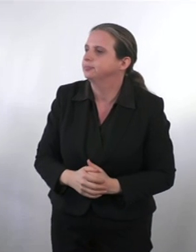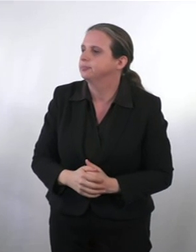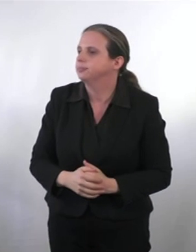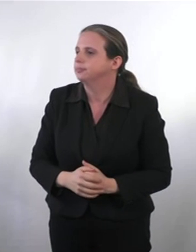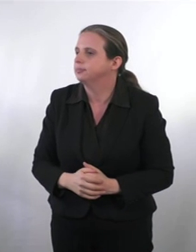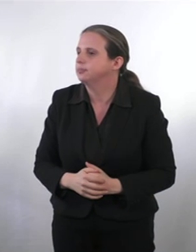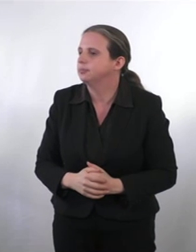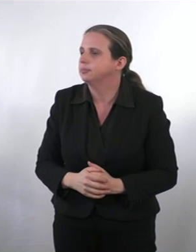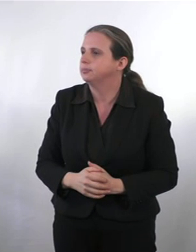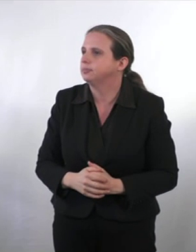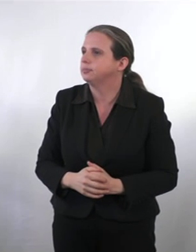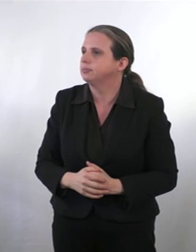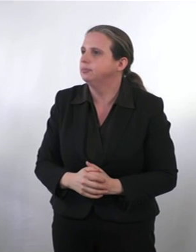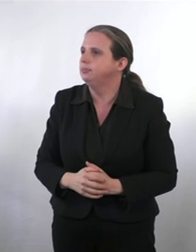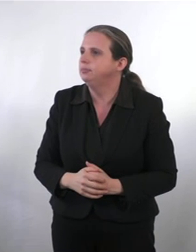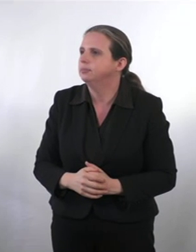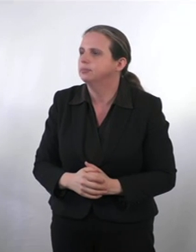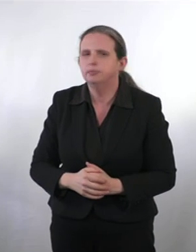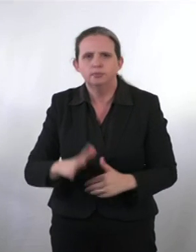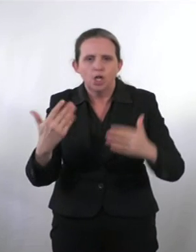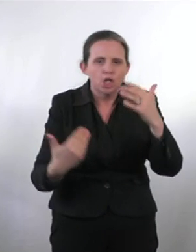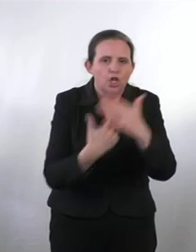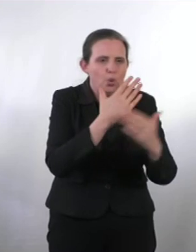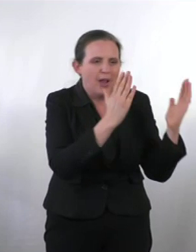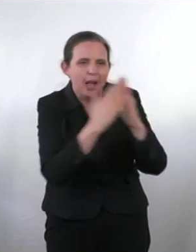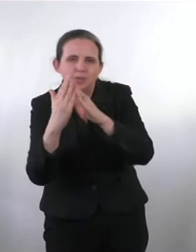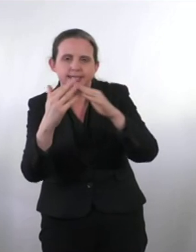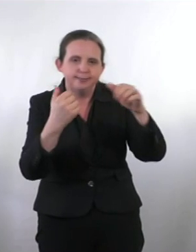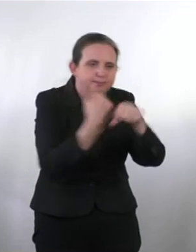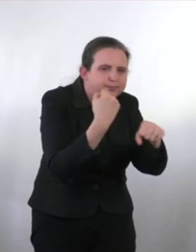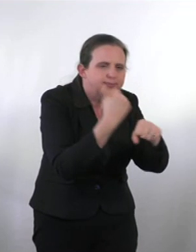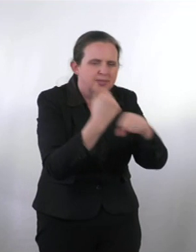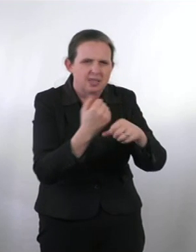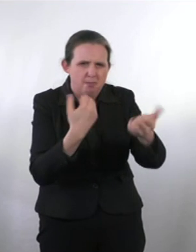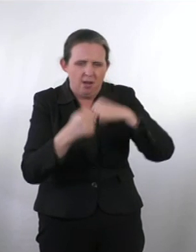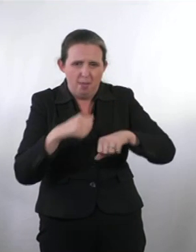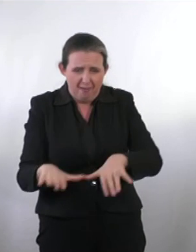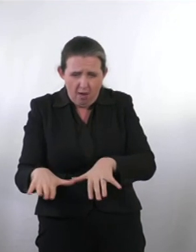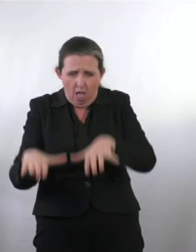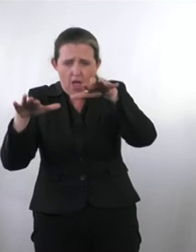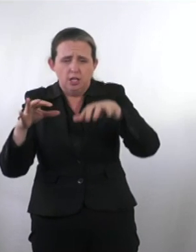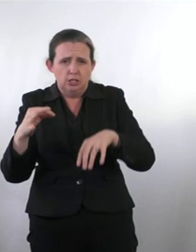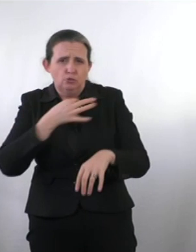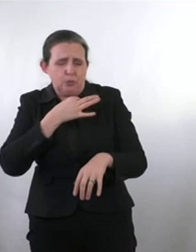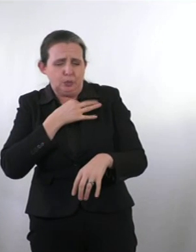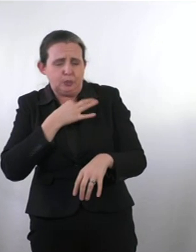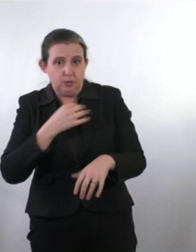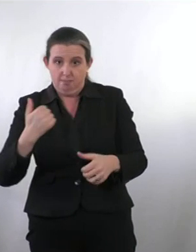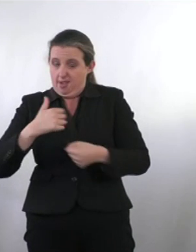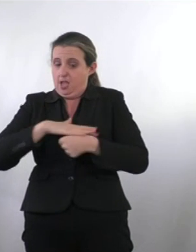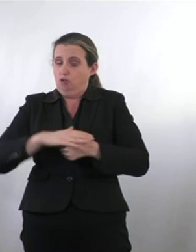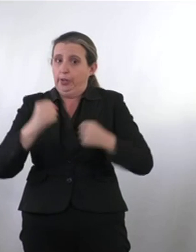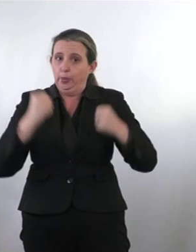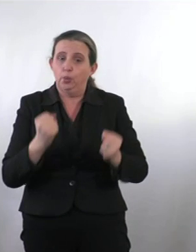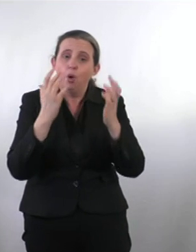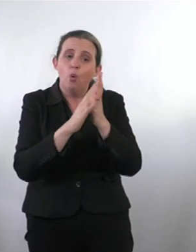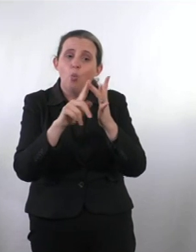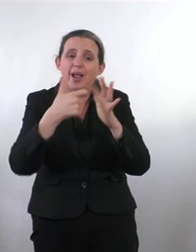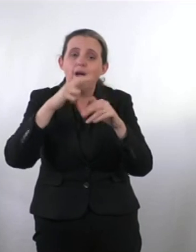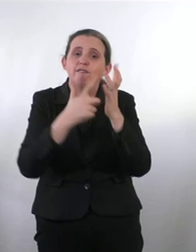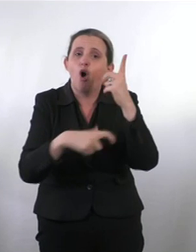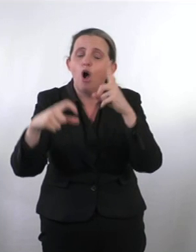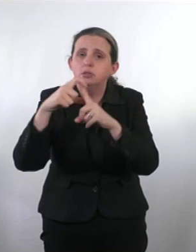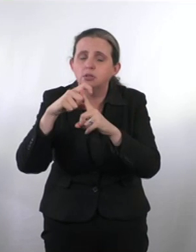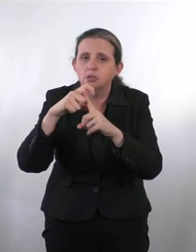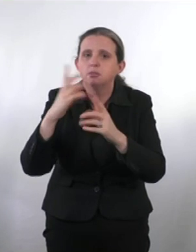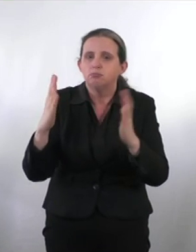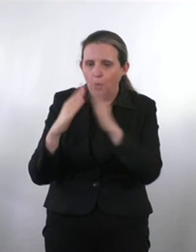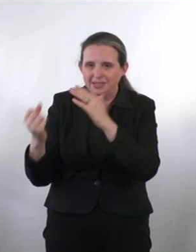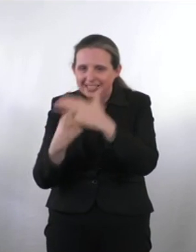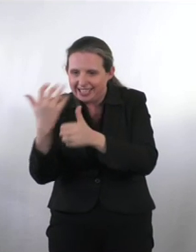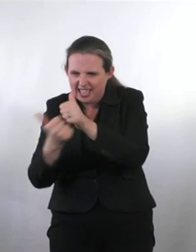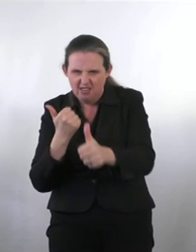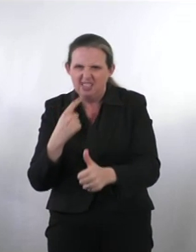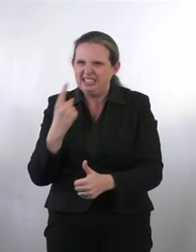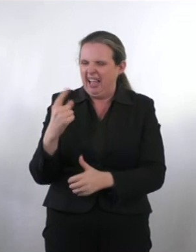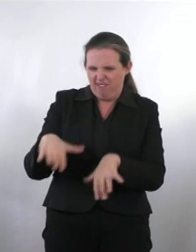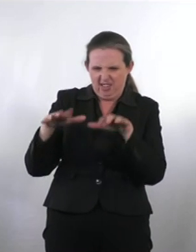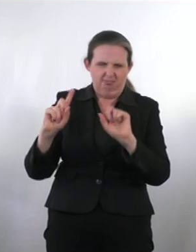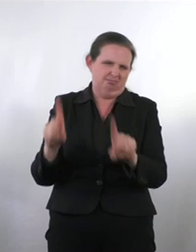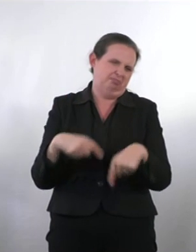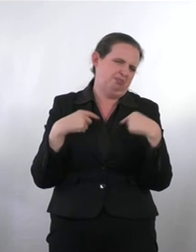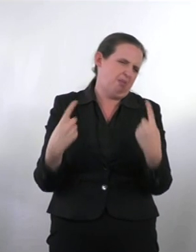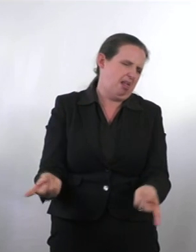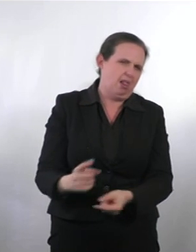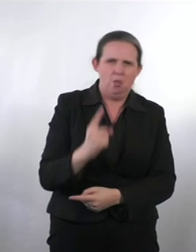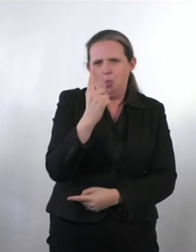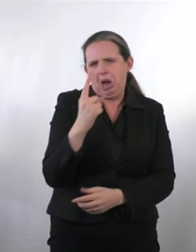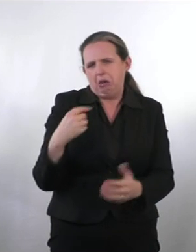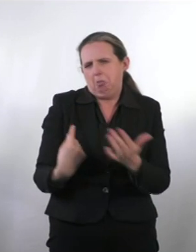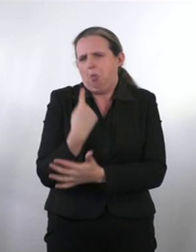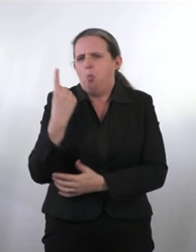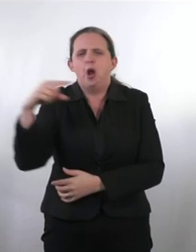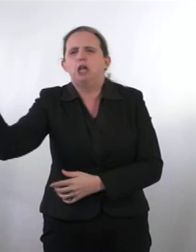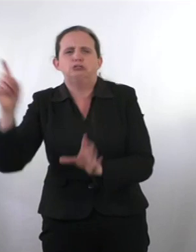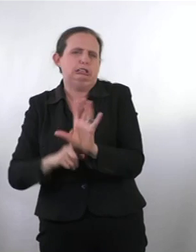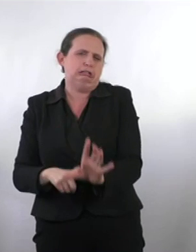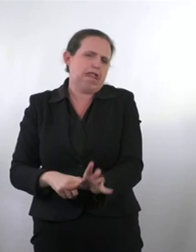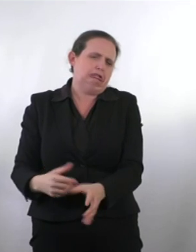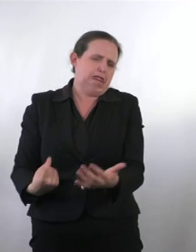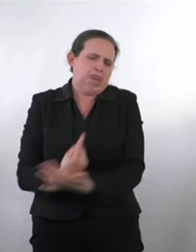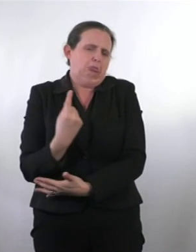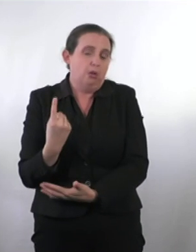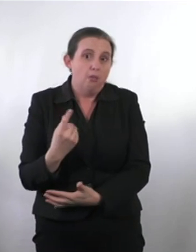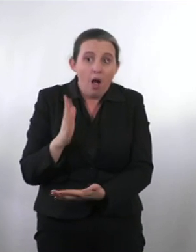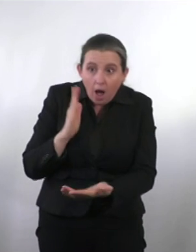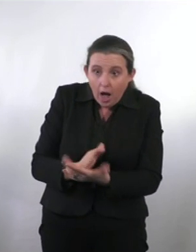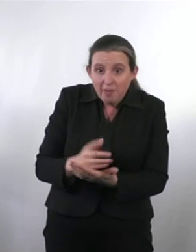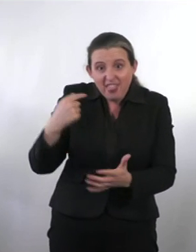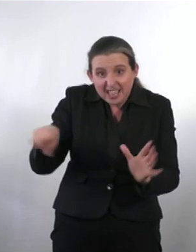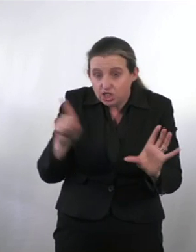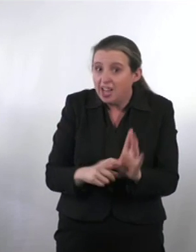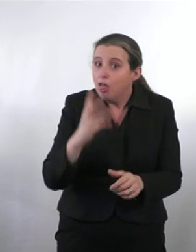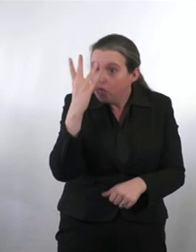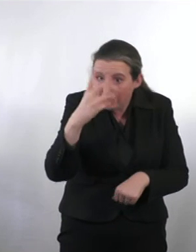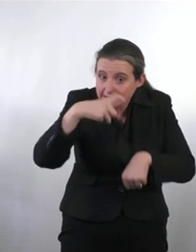Flood risk from new development is a key concern for many of my constituents, as highlighted by a case in Ickford, where developers promised that flood risk would be a once-in- 100-year eventuality, yet the village has flooded three times this year alone.